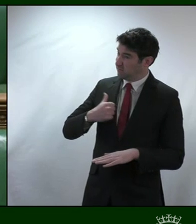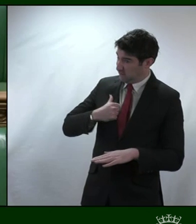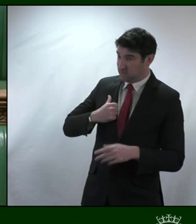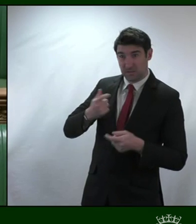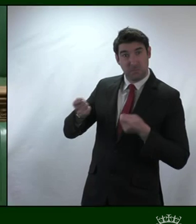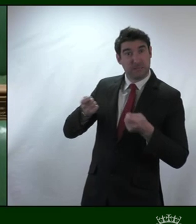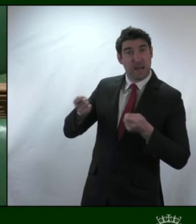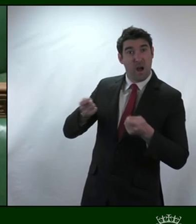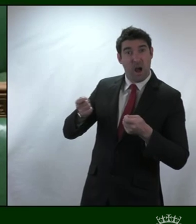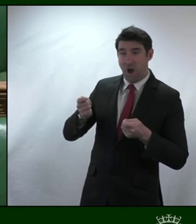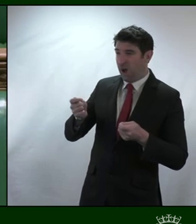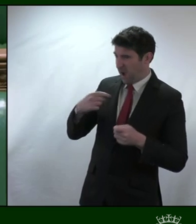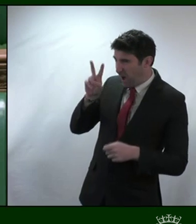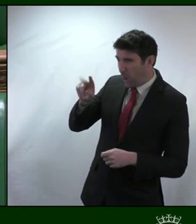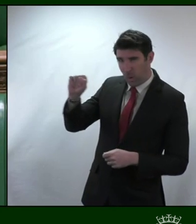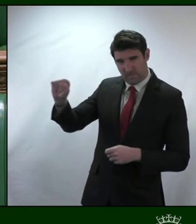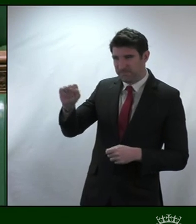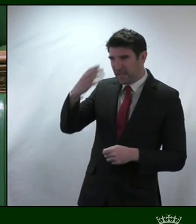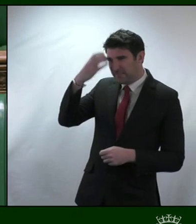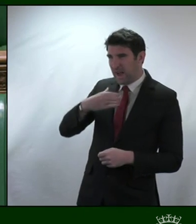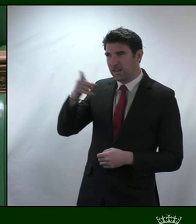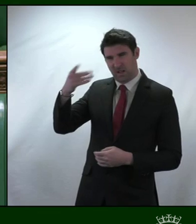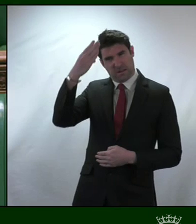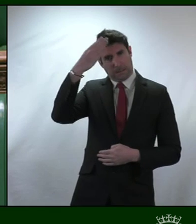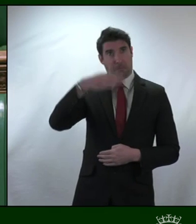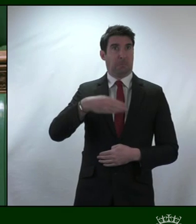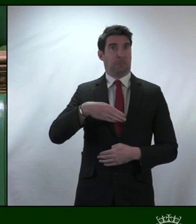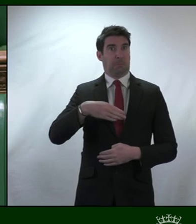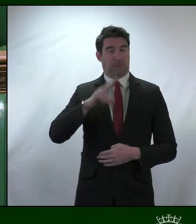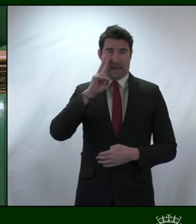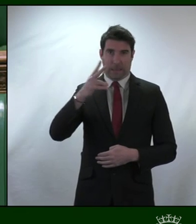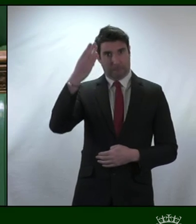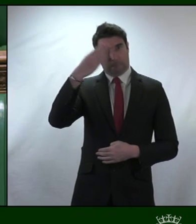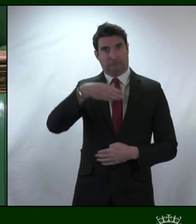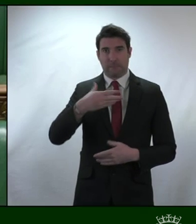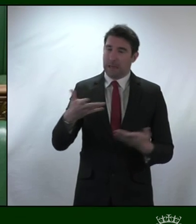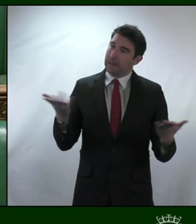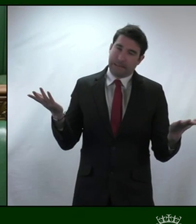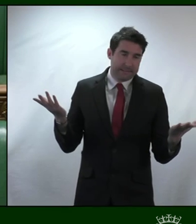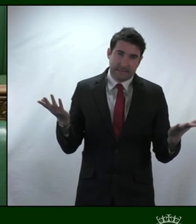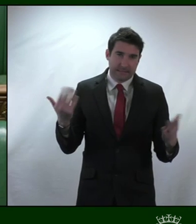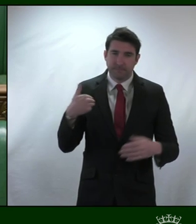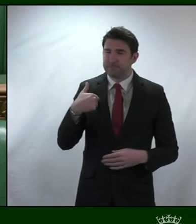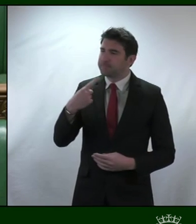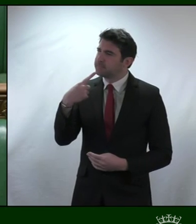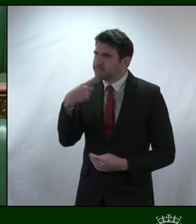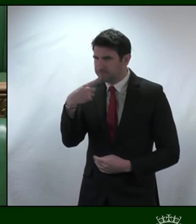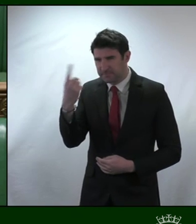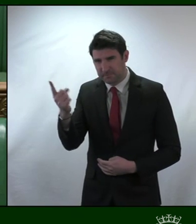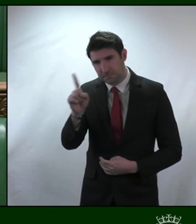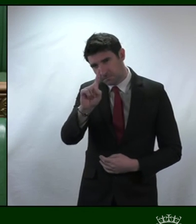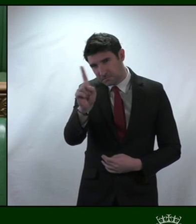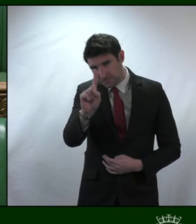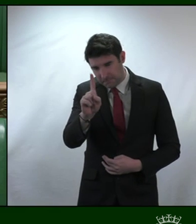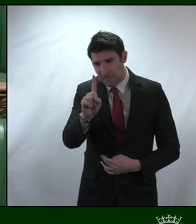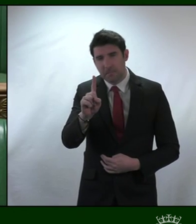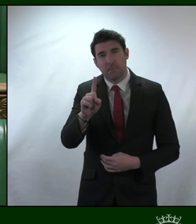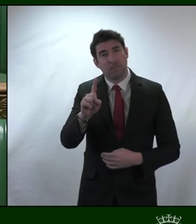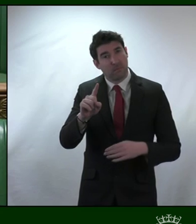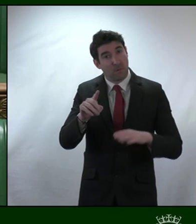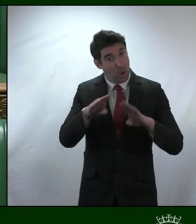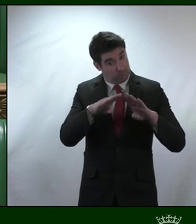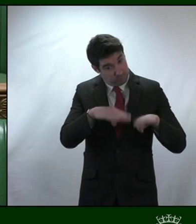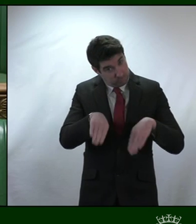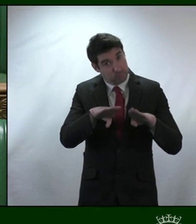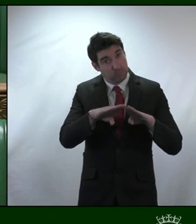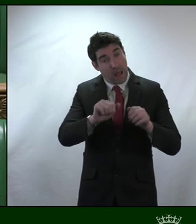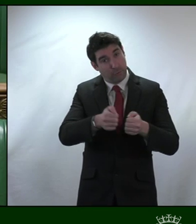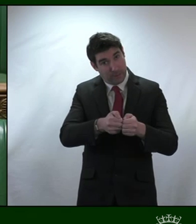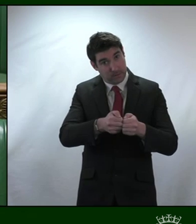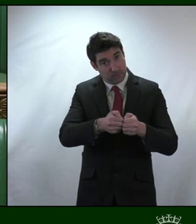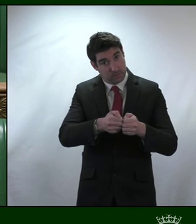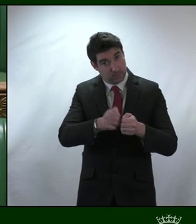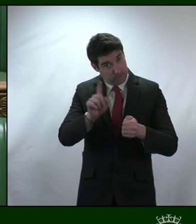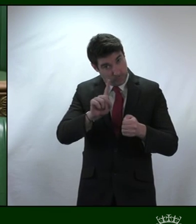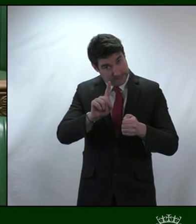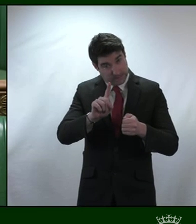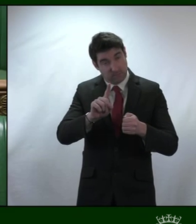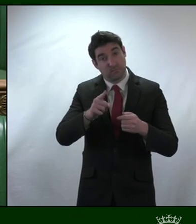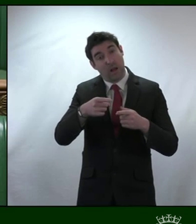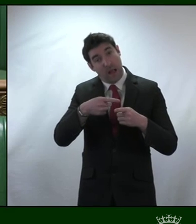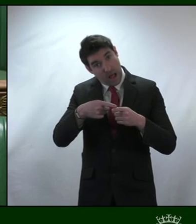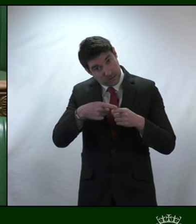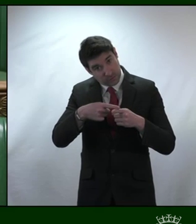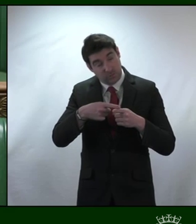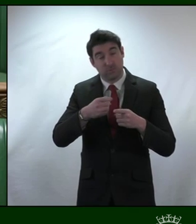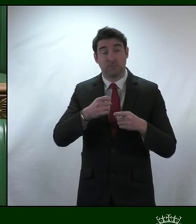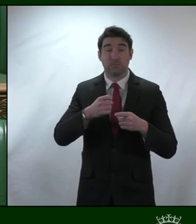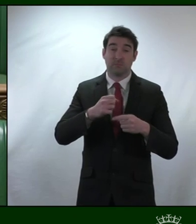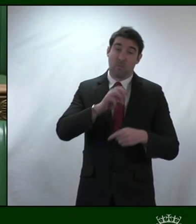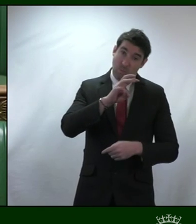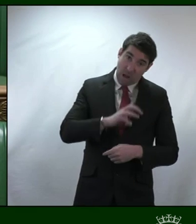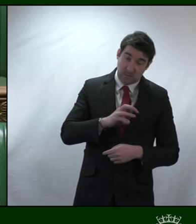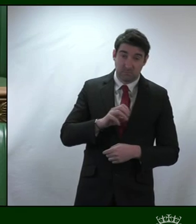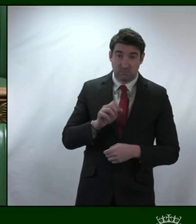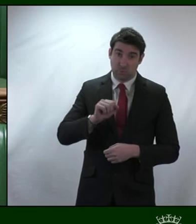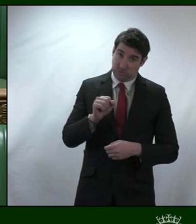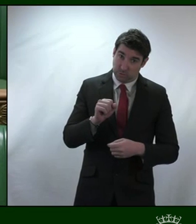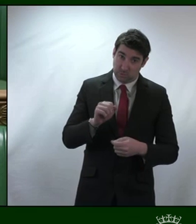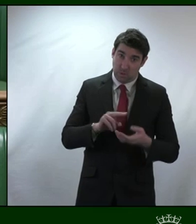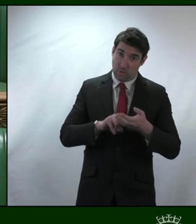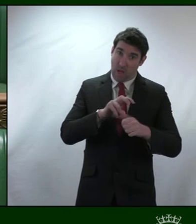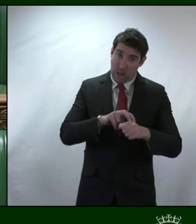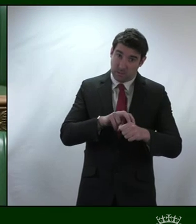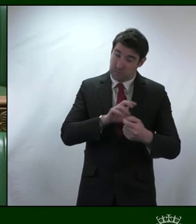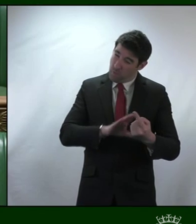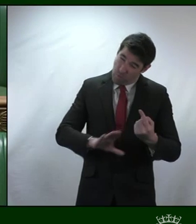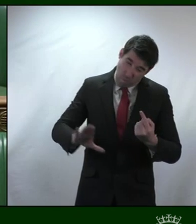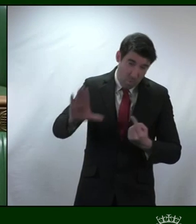He is looking a bit blank; I think that is what he is driving at. But I can tell him that, as of today—just this morning—there is actually, as I say, unanimous agreement across the UK Government and across all the devolved Administrations, including members